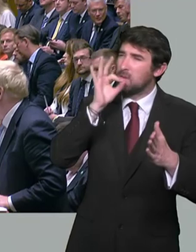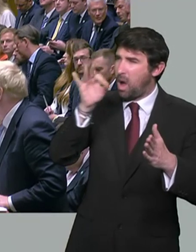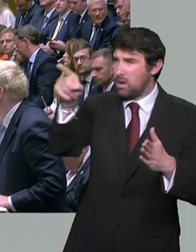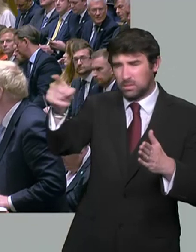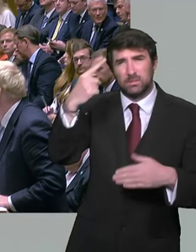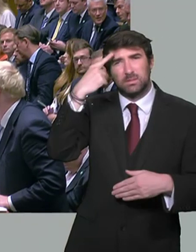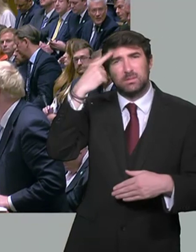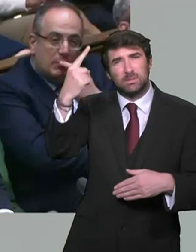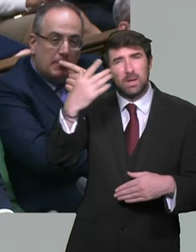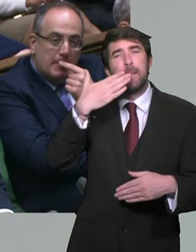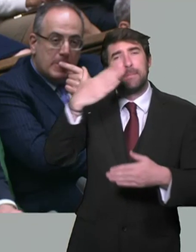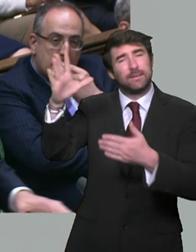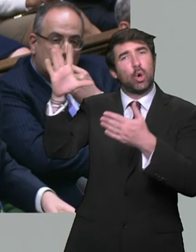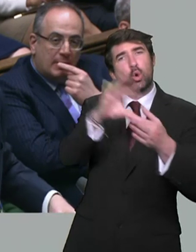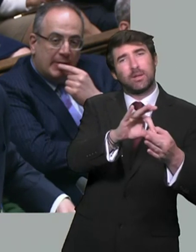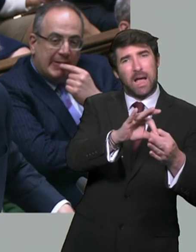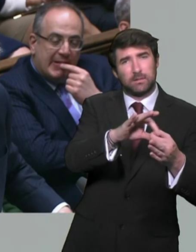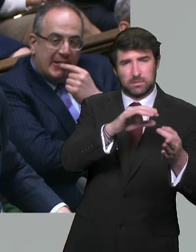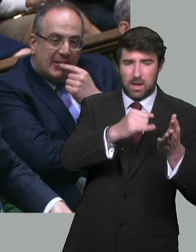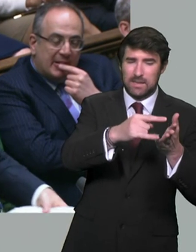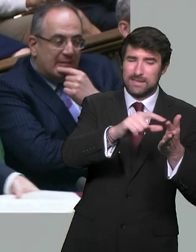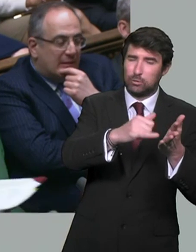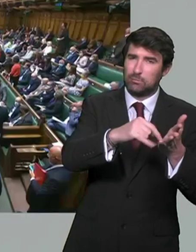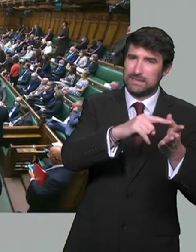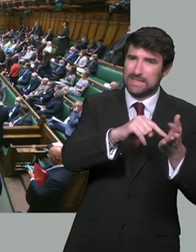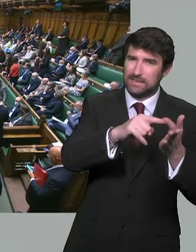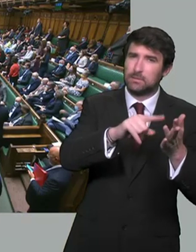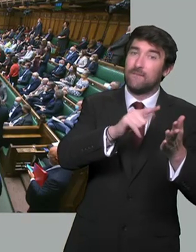I suggest that the honourable Gentleman take up his proposals directly with my right honourable Friend the Secretary of State for Transport.